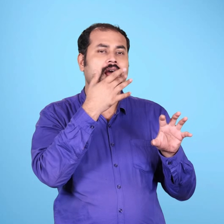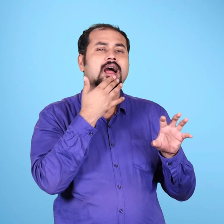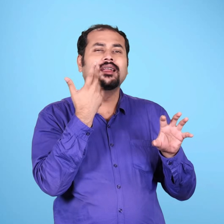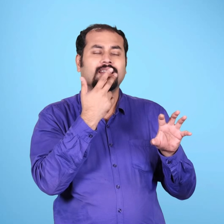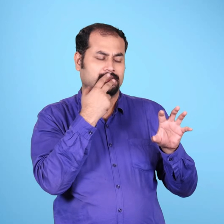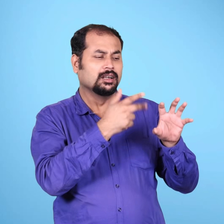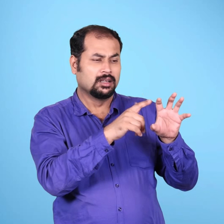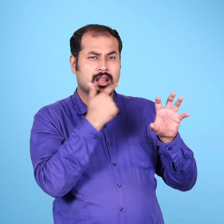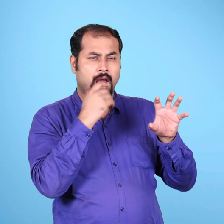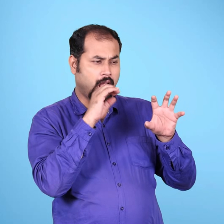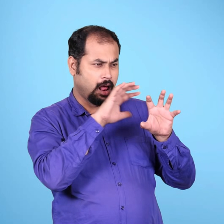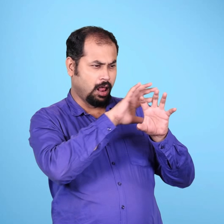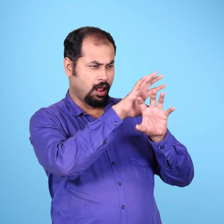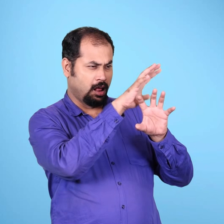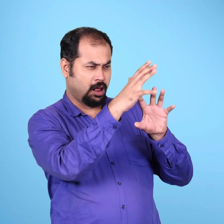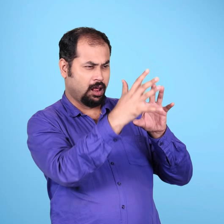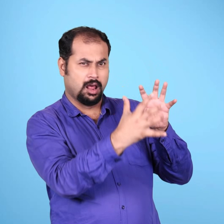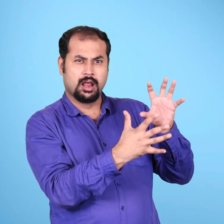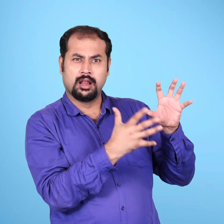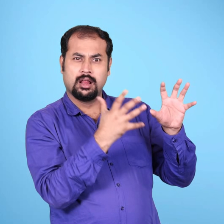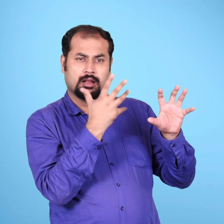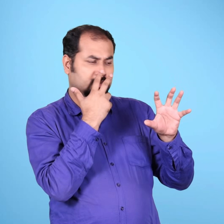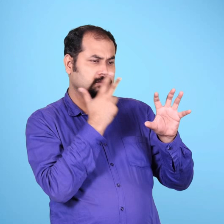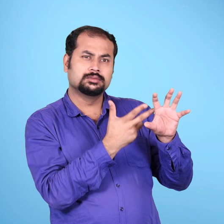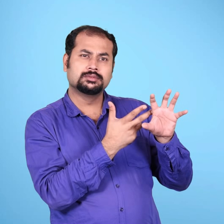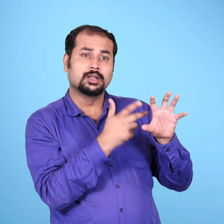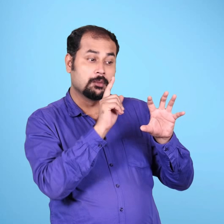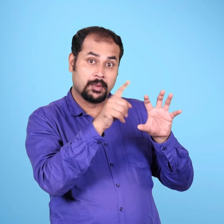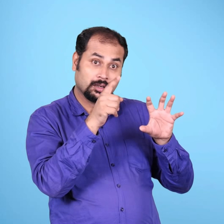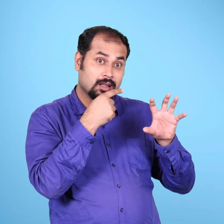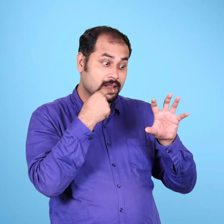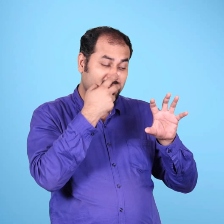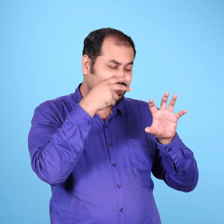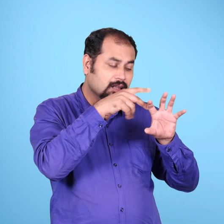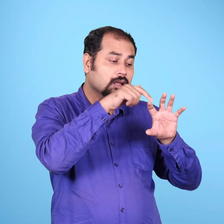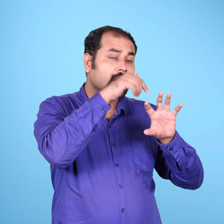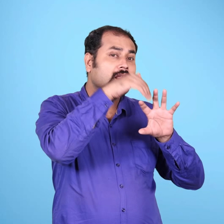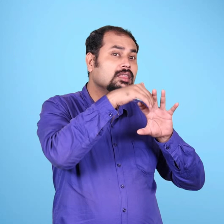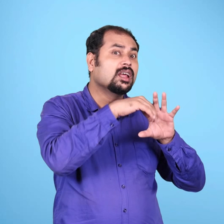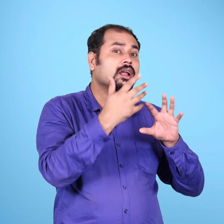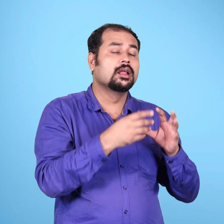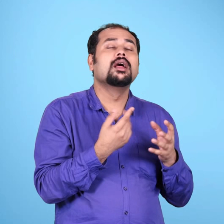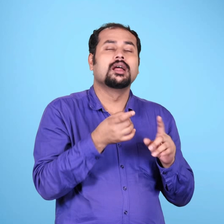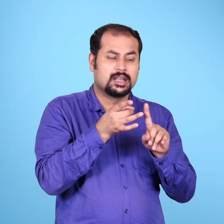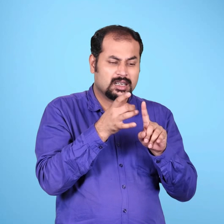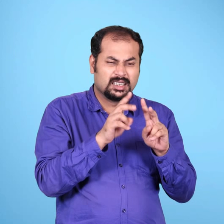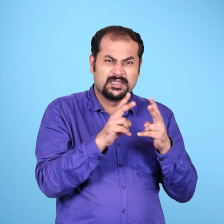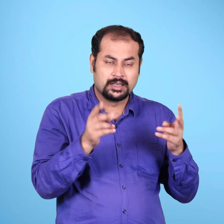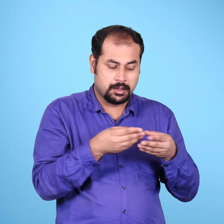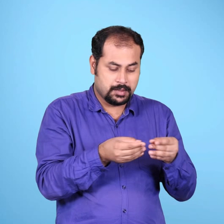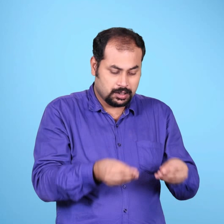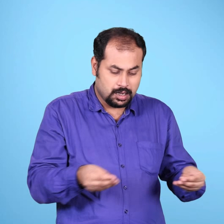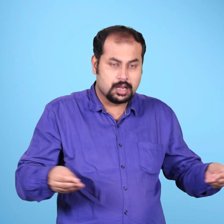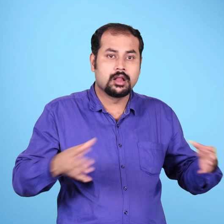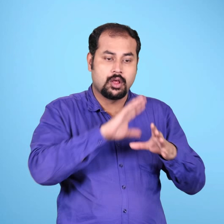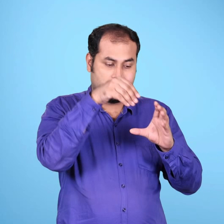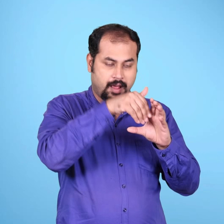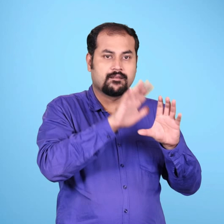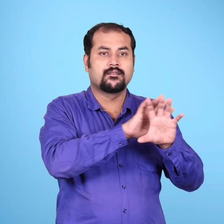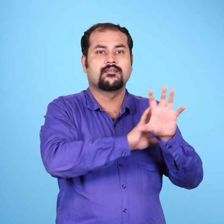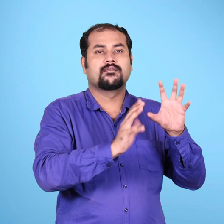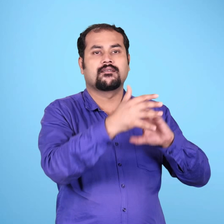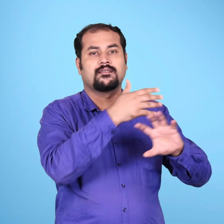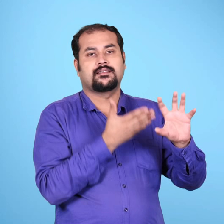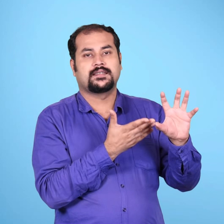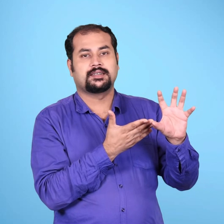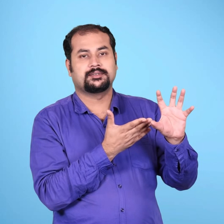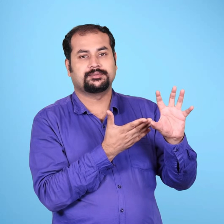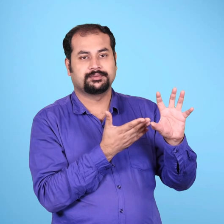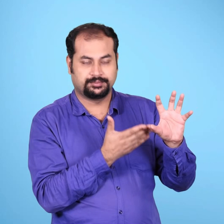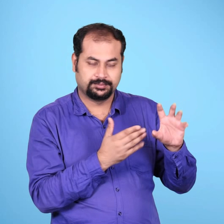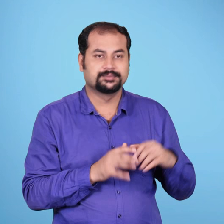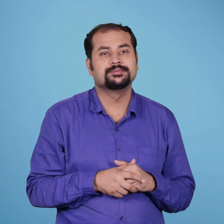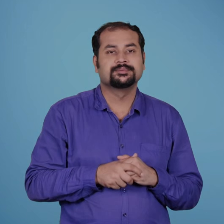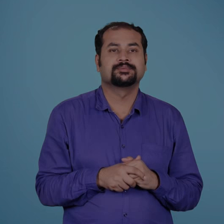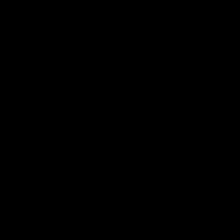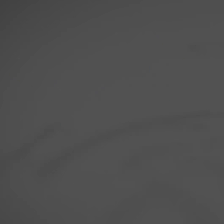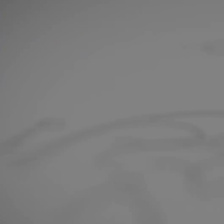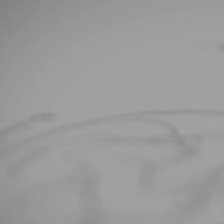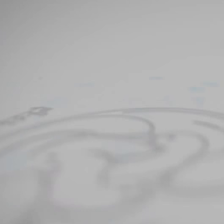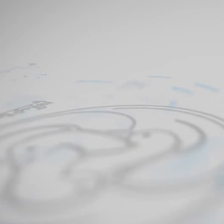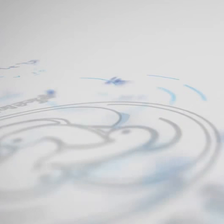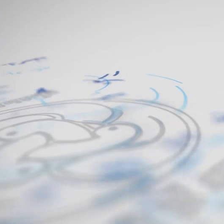minerals on the surface.